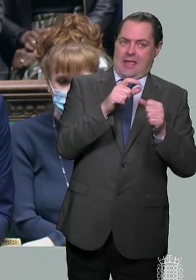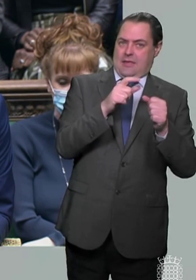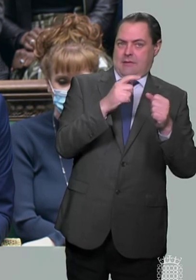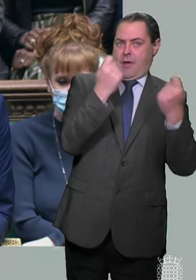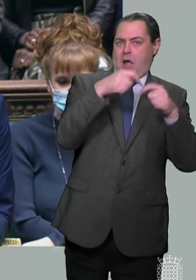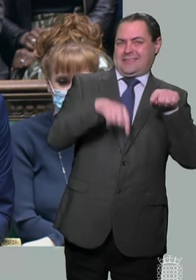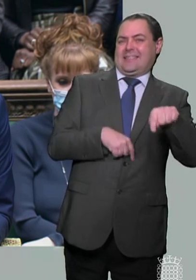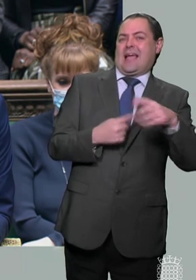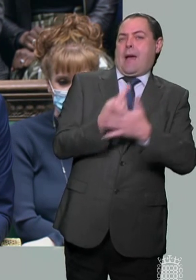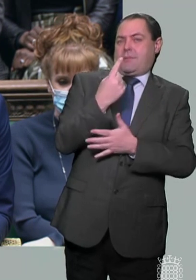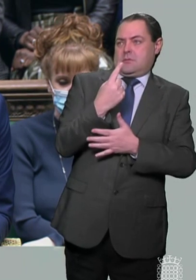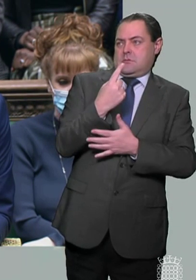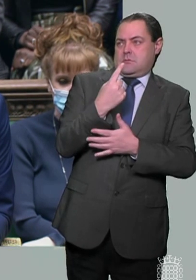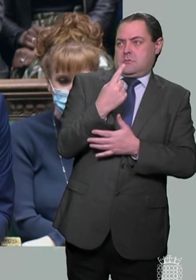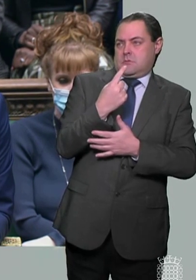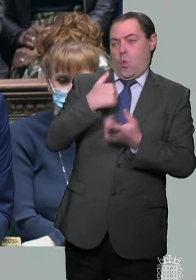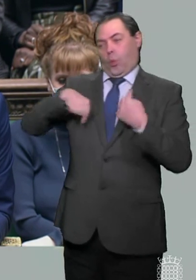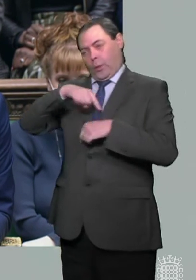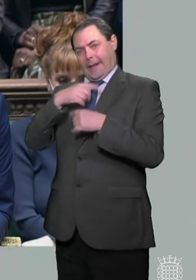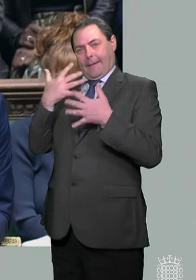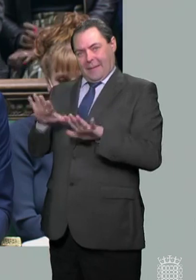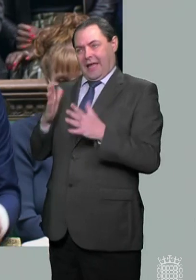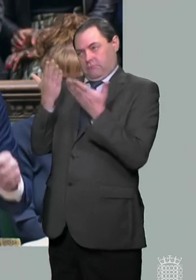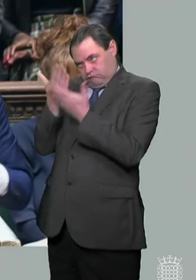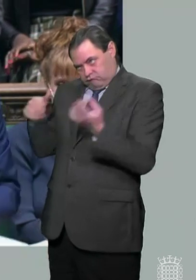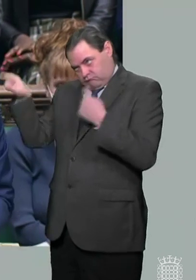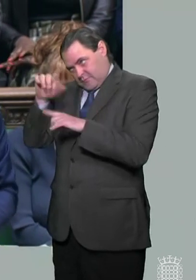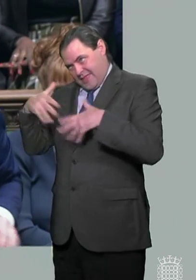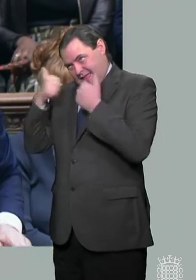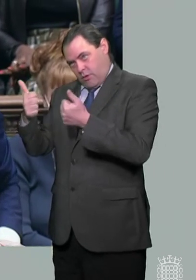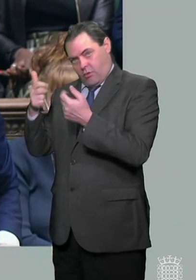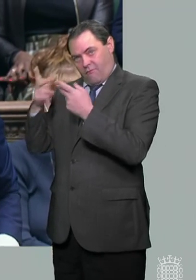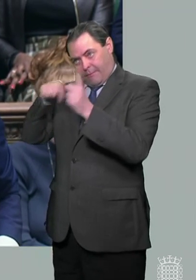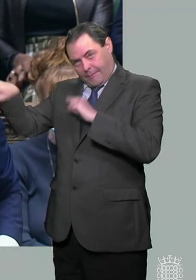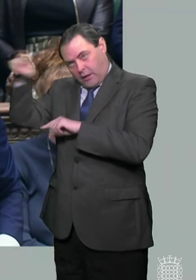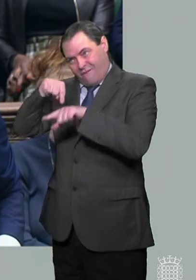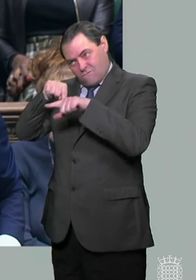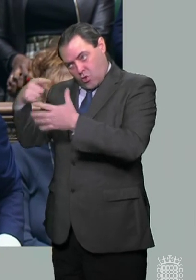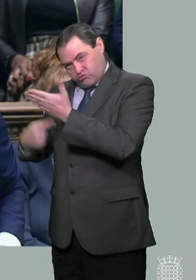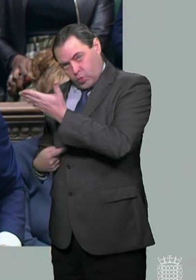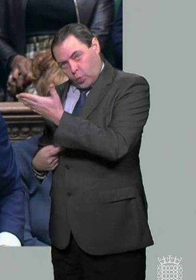The British people put the health of others above themselves and followed the rules.